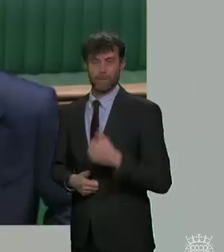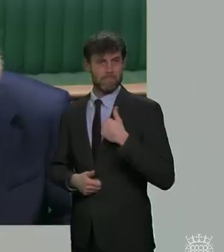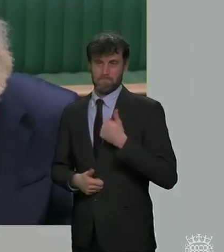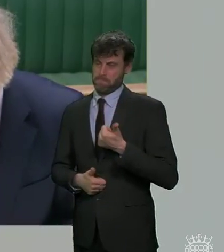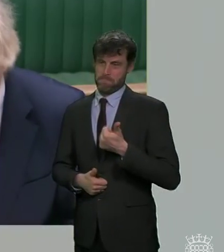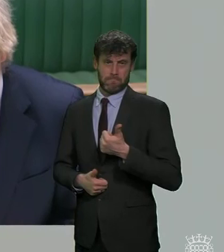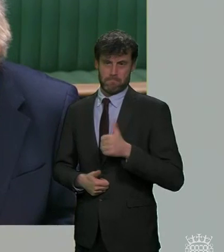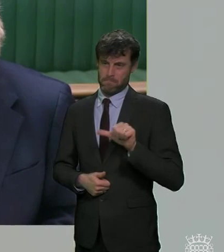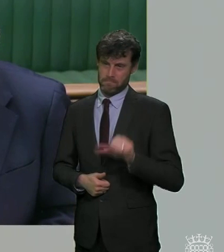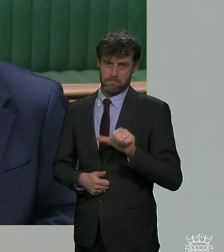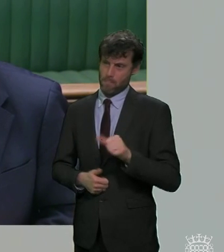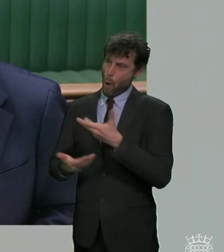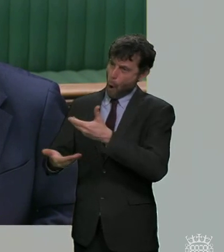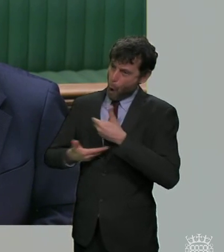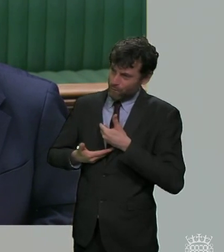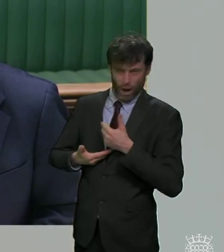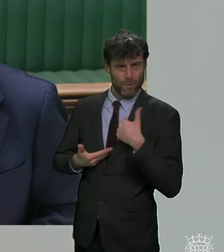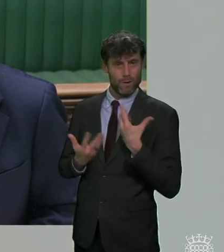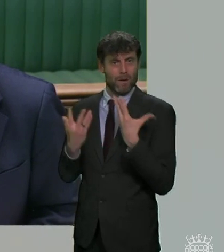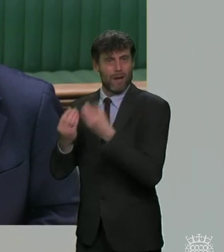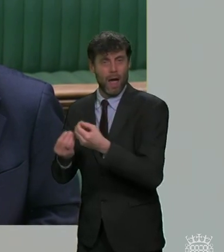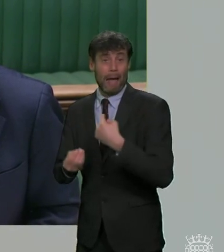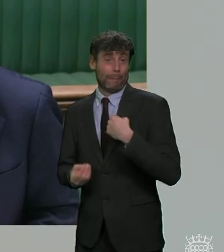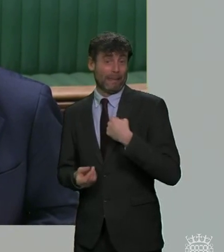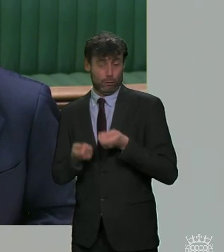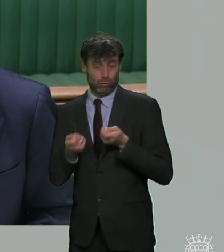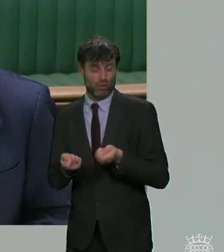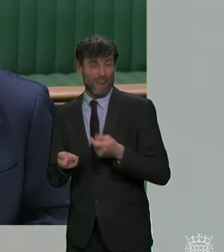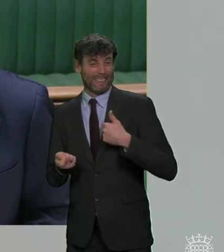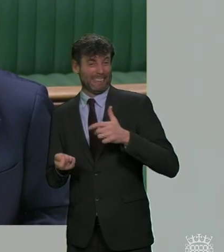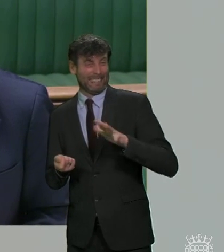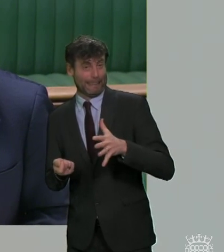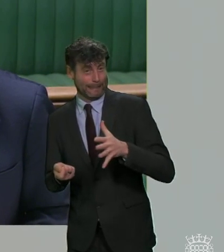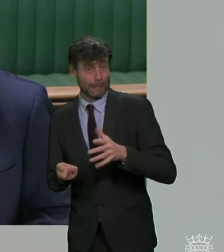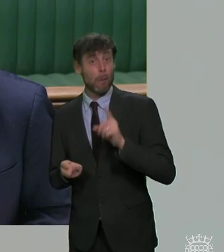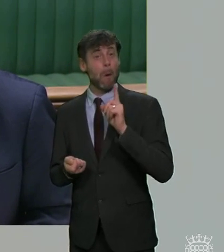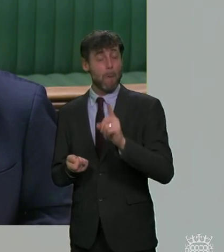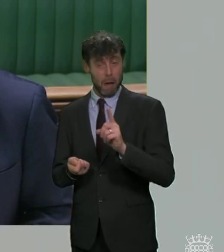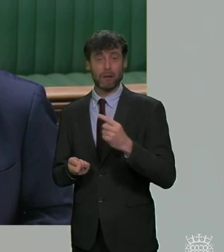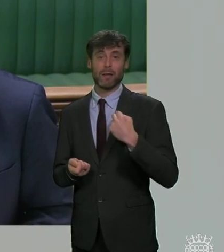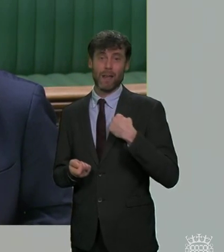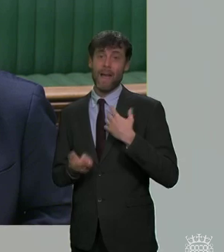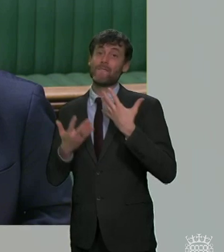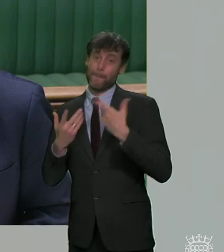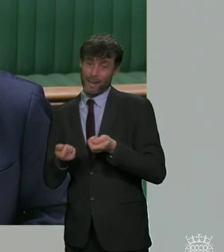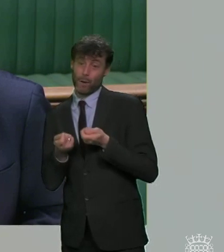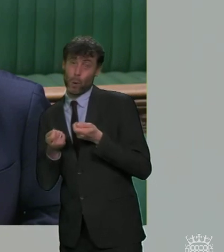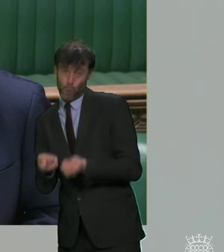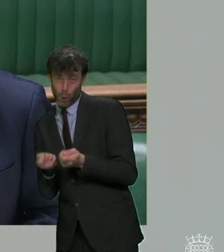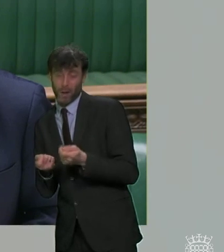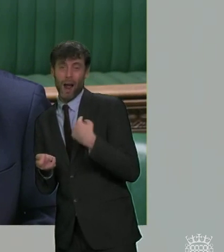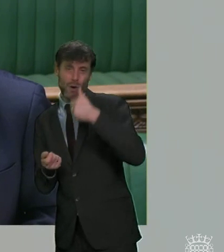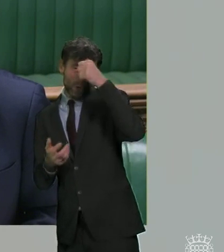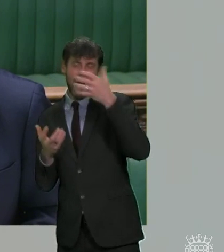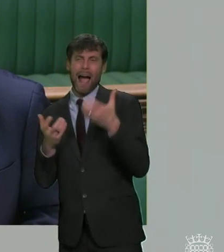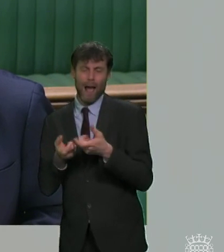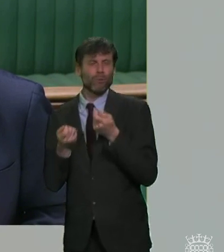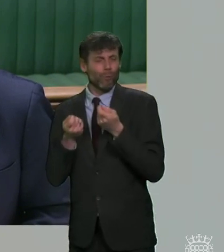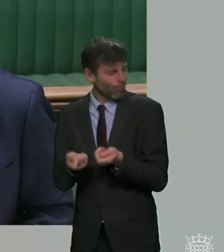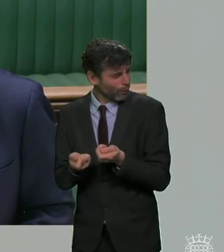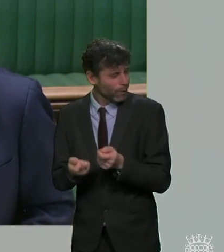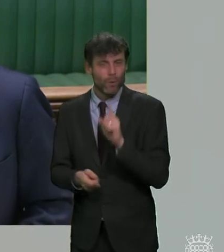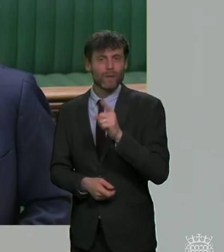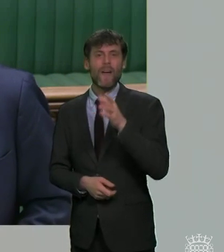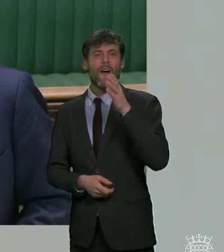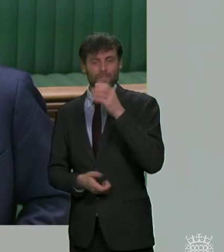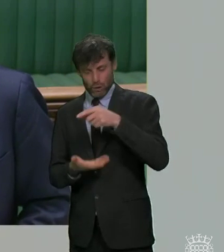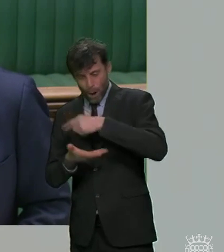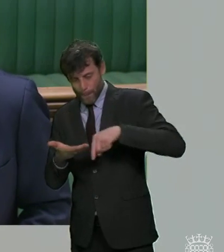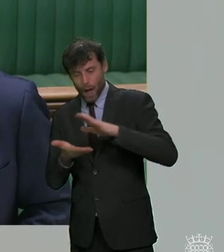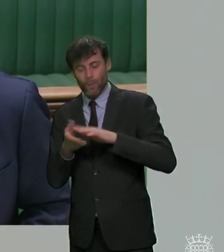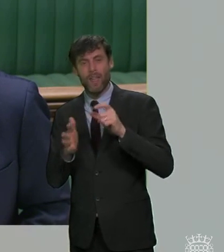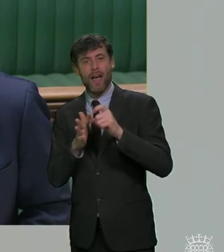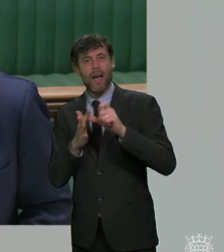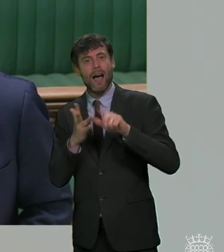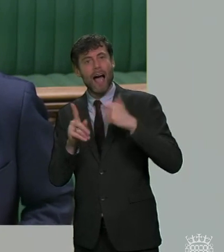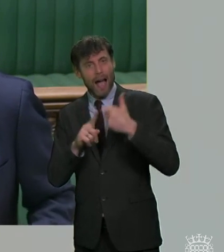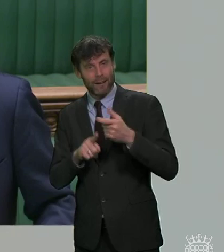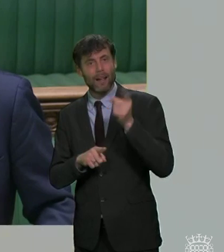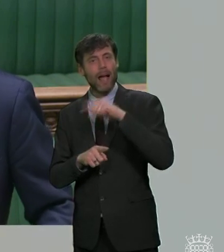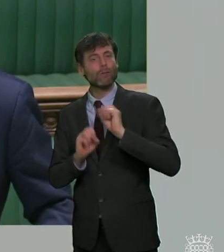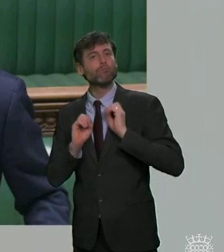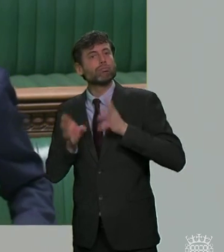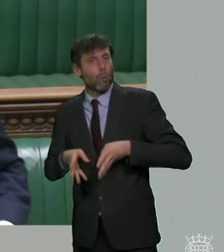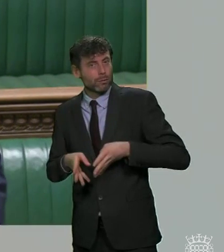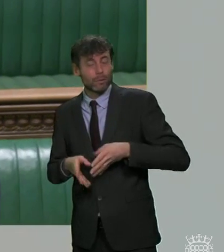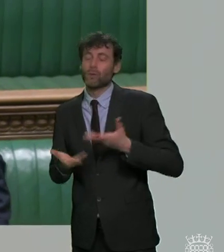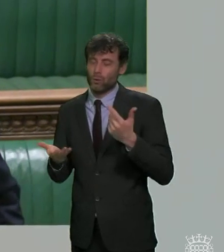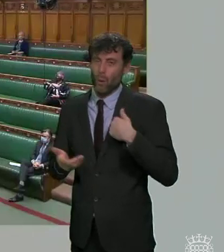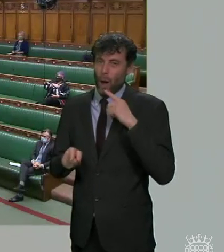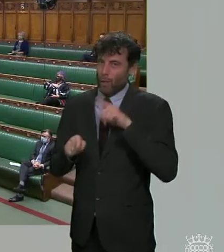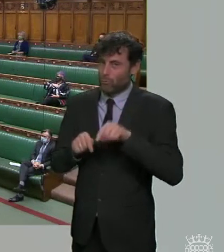I am very happy to take up my honourable Friend’s suggestion. I am not the greatest chef myself, but I have made, and can make, from memory, a fish pie with haddock and prawns, which I undertake to do.